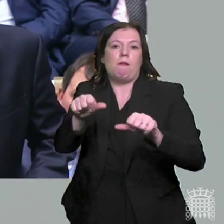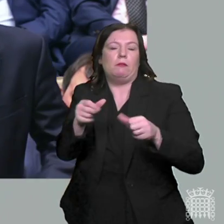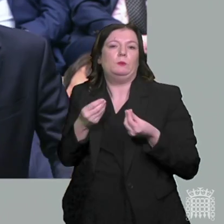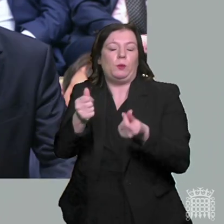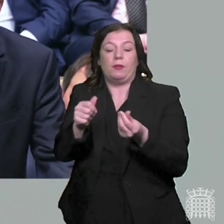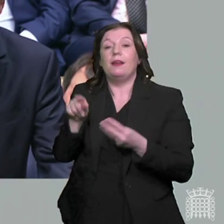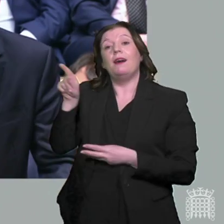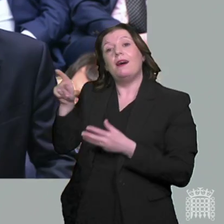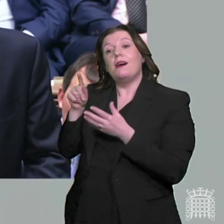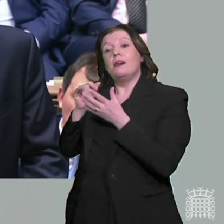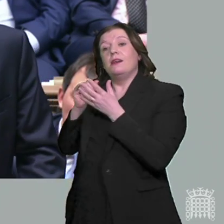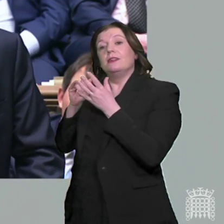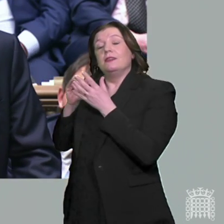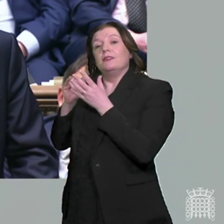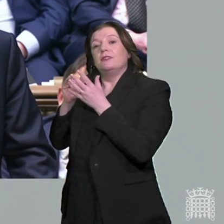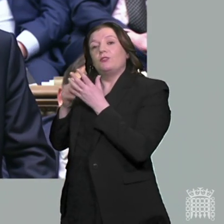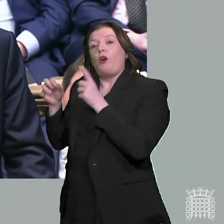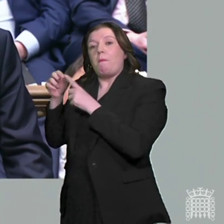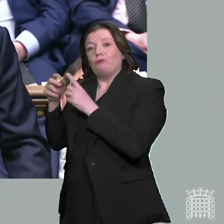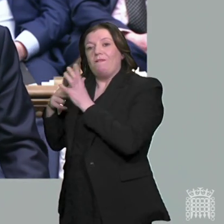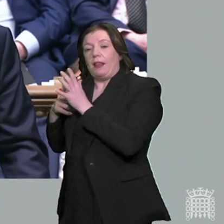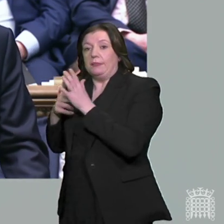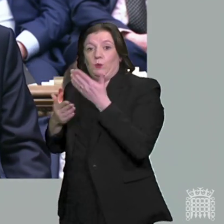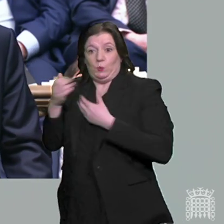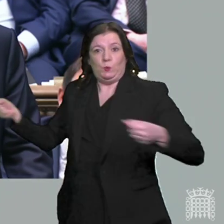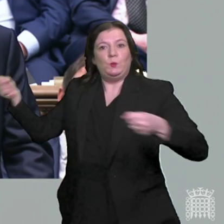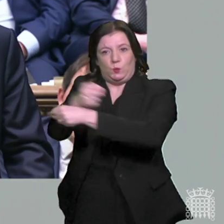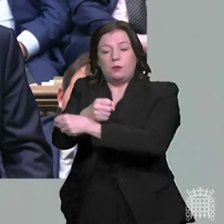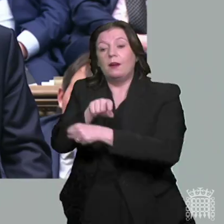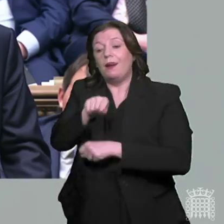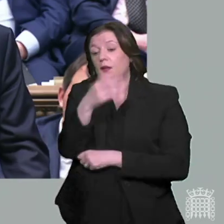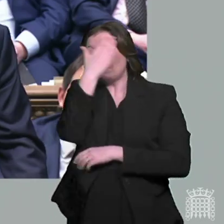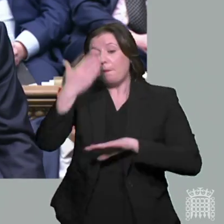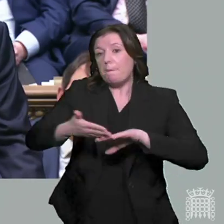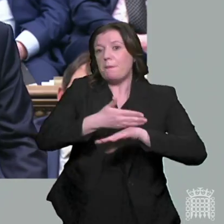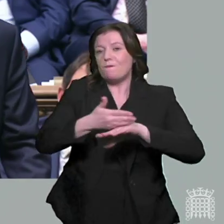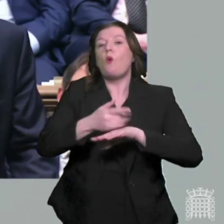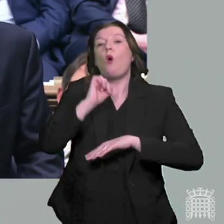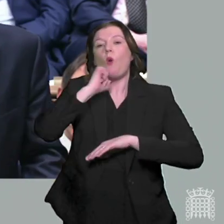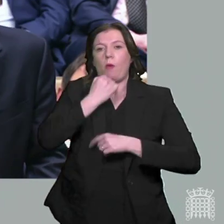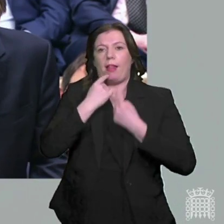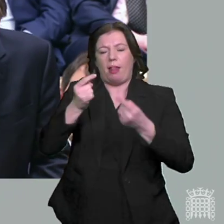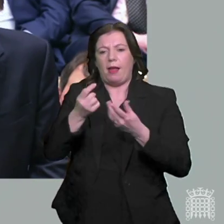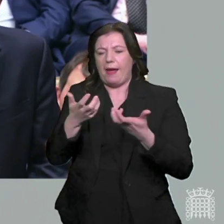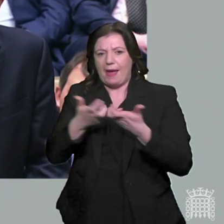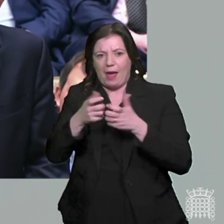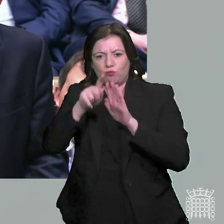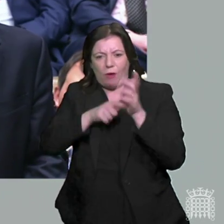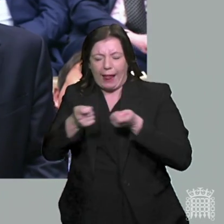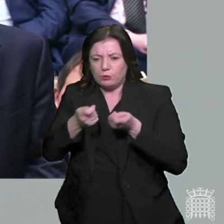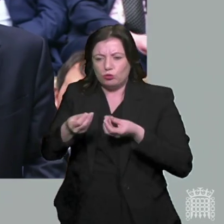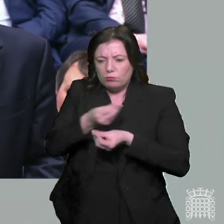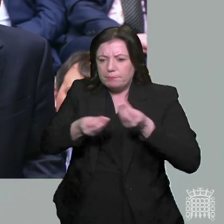We will ask Sir Patrick’s successor, Dame Angela McLean, to report before the summer on options around the growth duty for regulators.